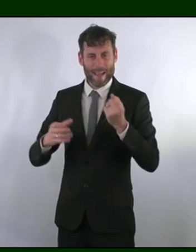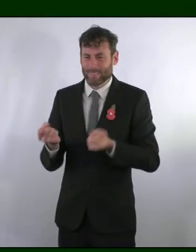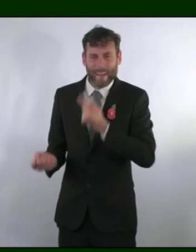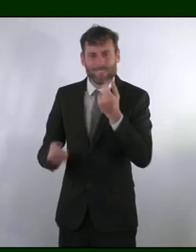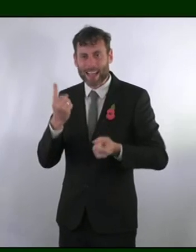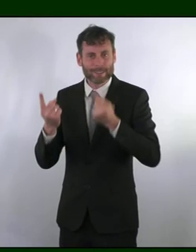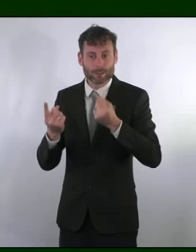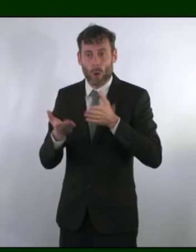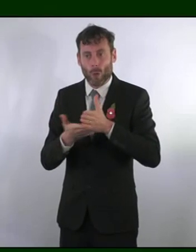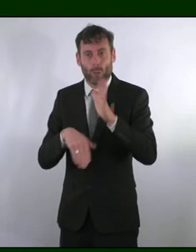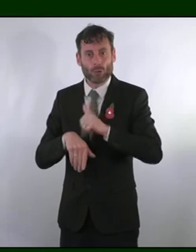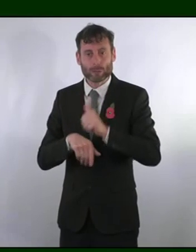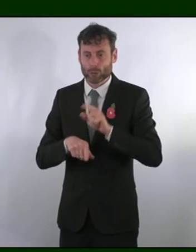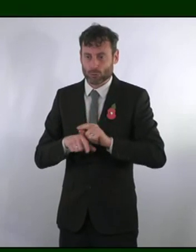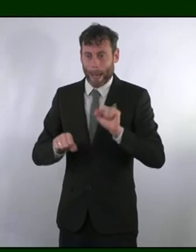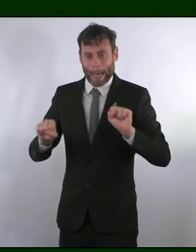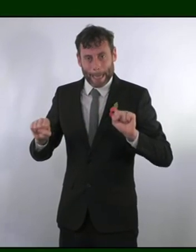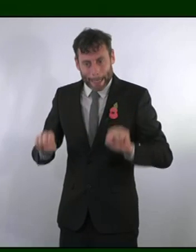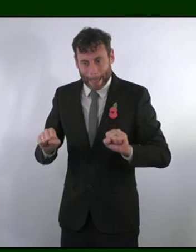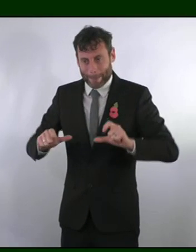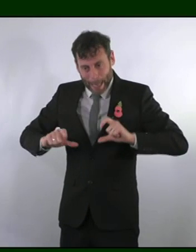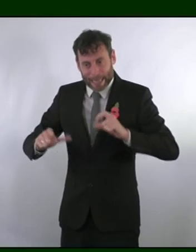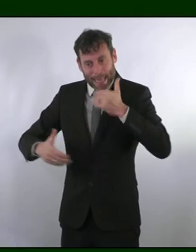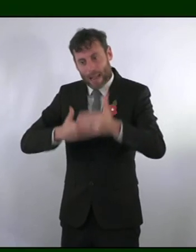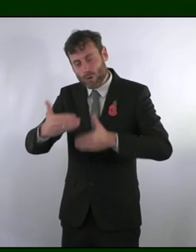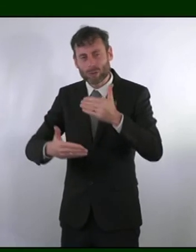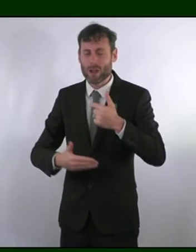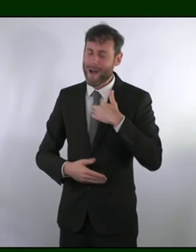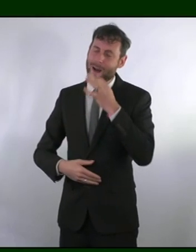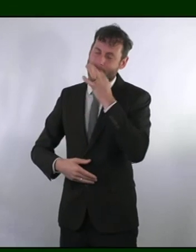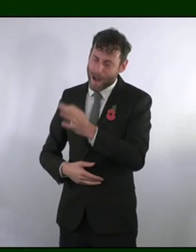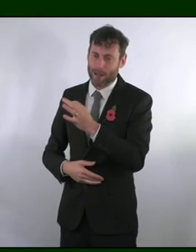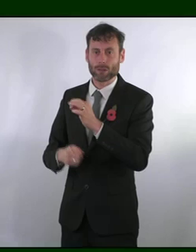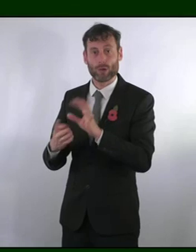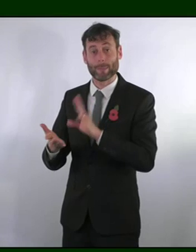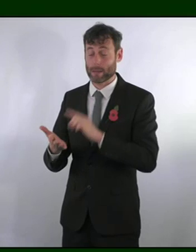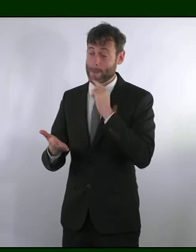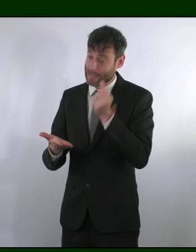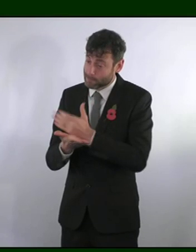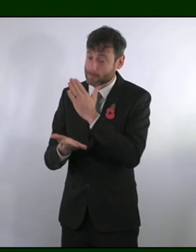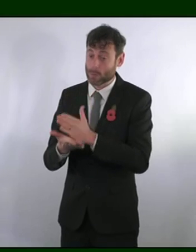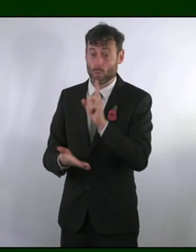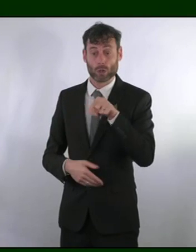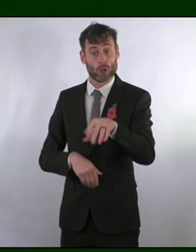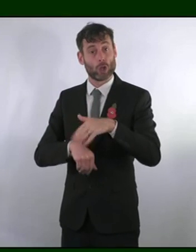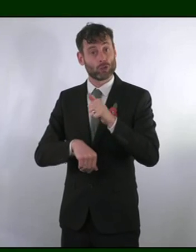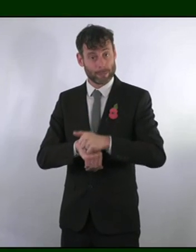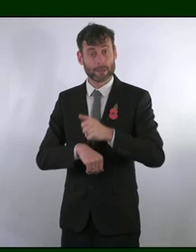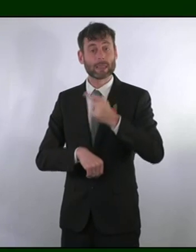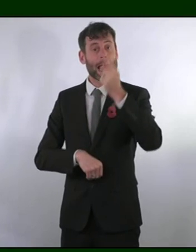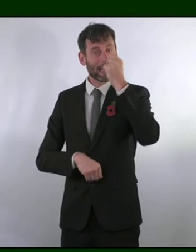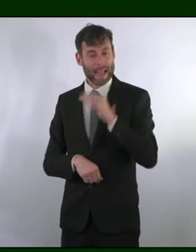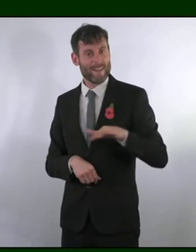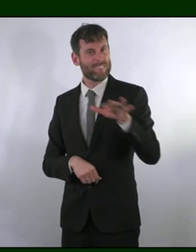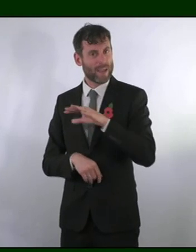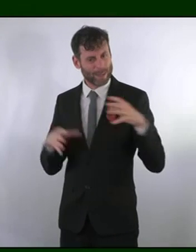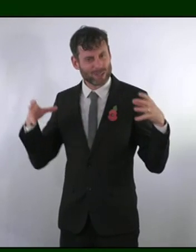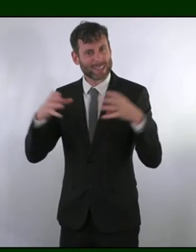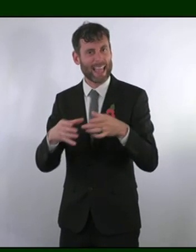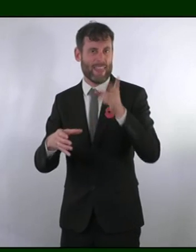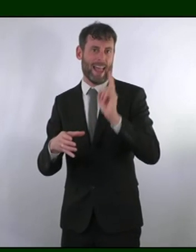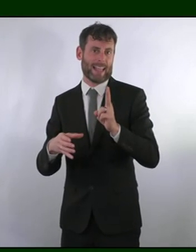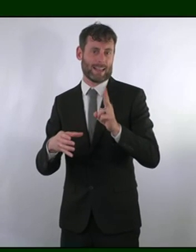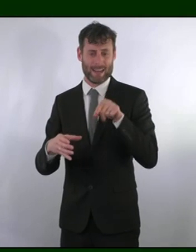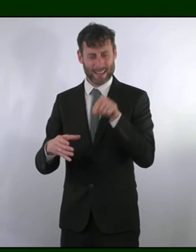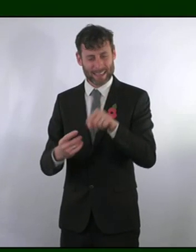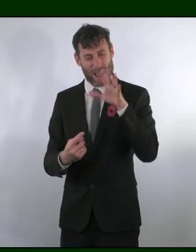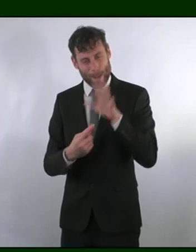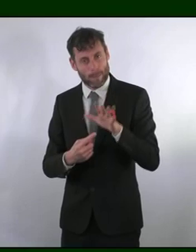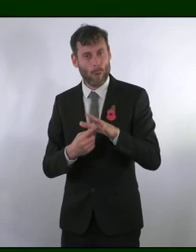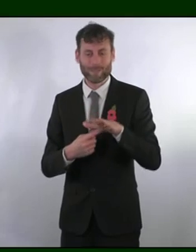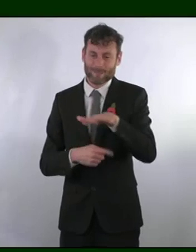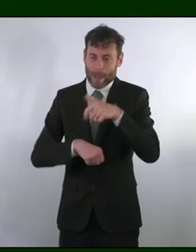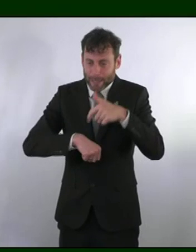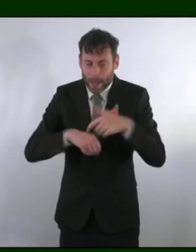In the spirit of Christmas and giving, will the Prime Minister assure me that families and friends will be reunited and able to celebrate this most important, happy and holy occasion, as we usually do?